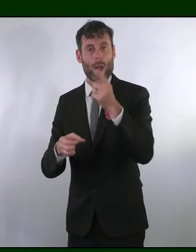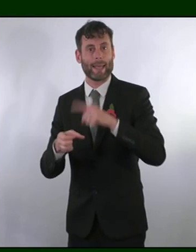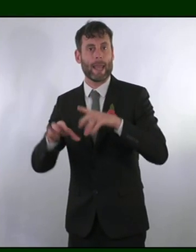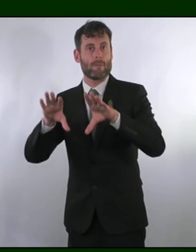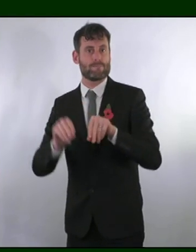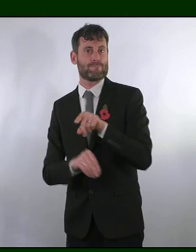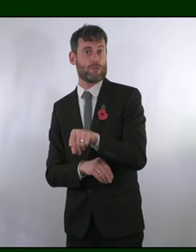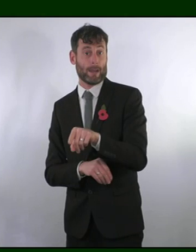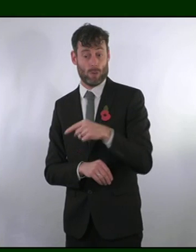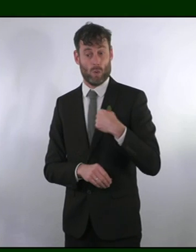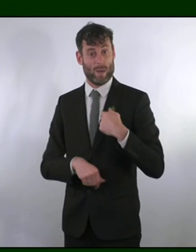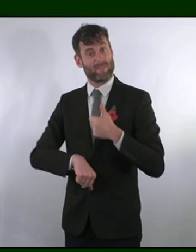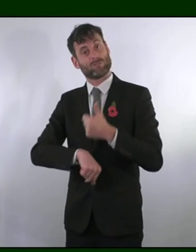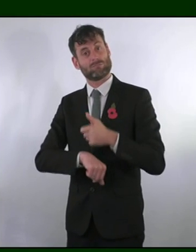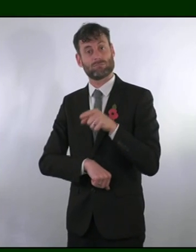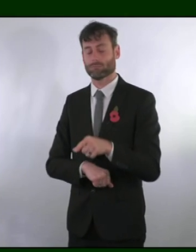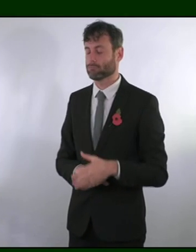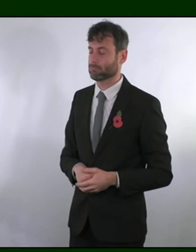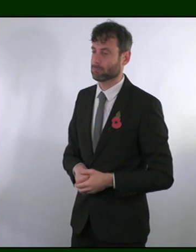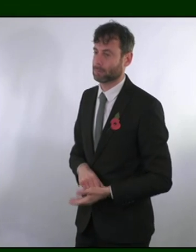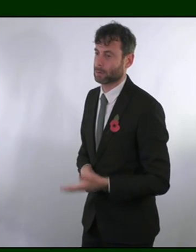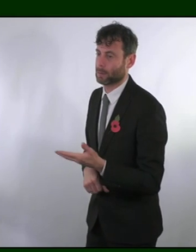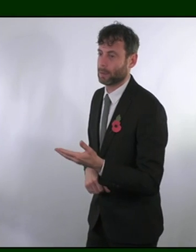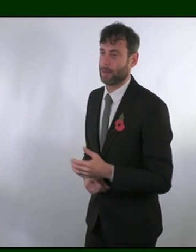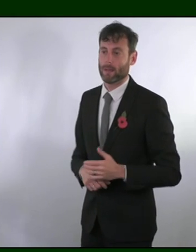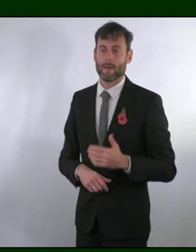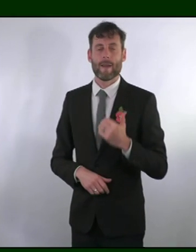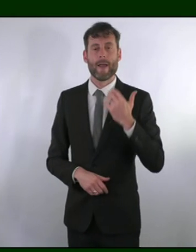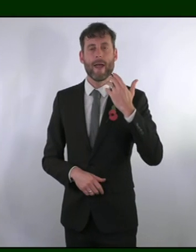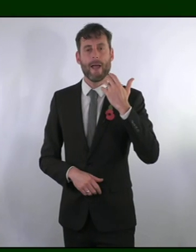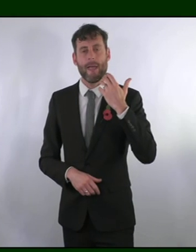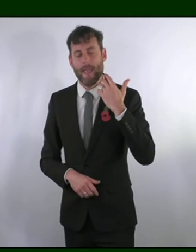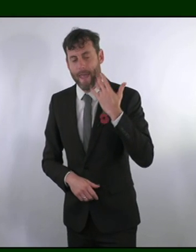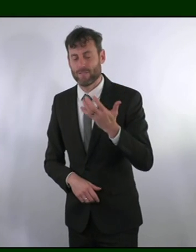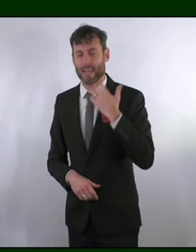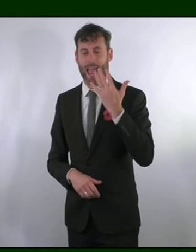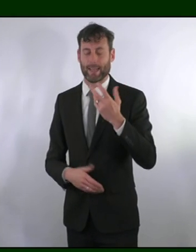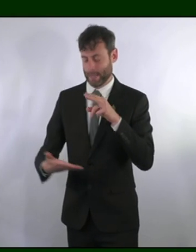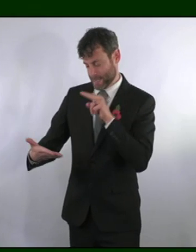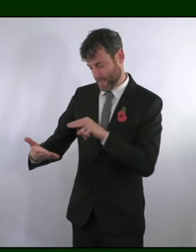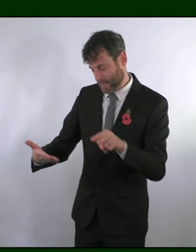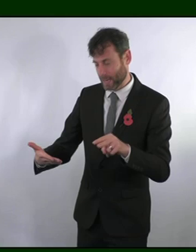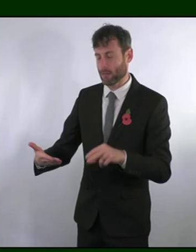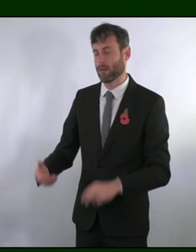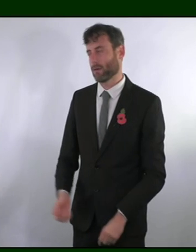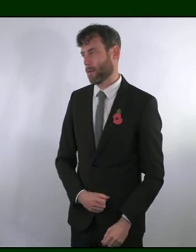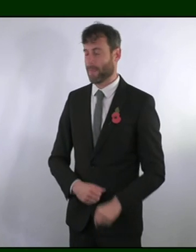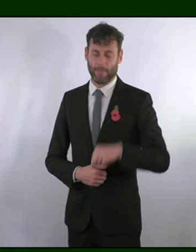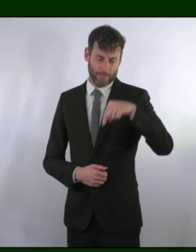Every day, there is a new story about dodgy contracts signed by this Government.